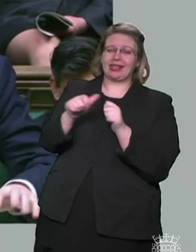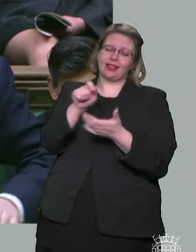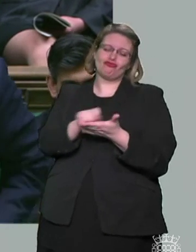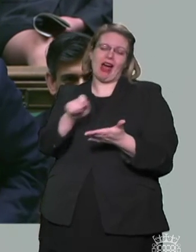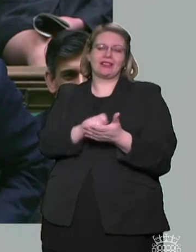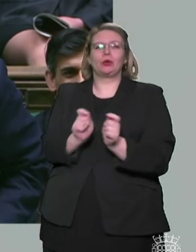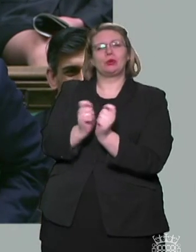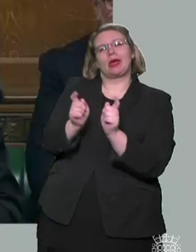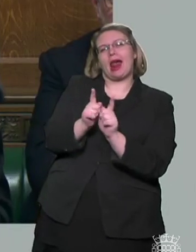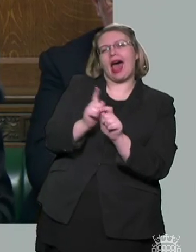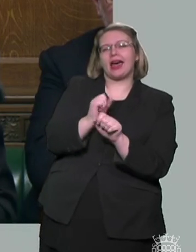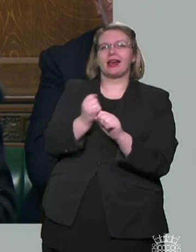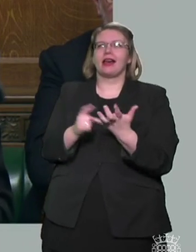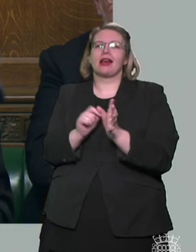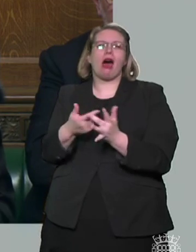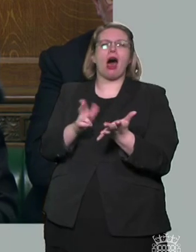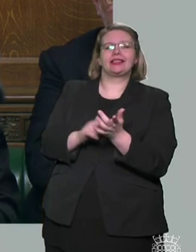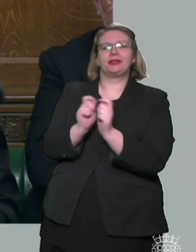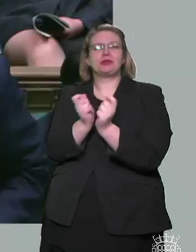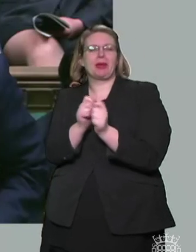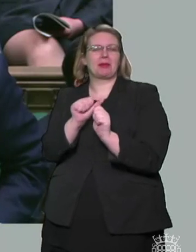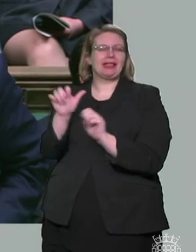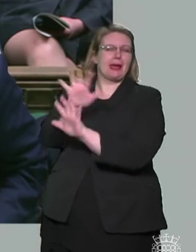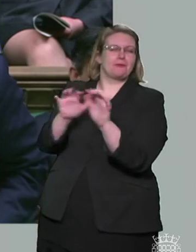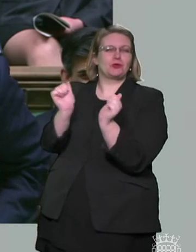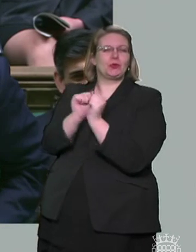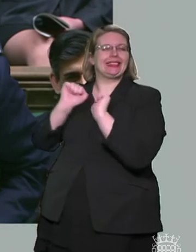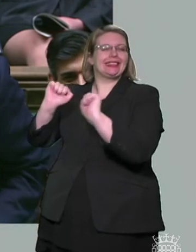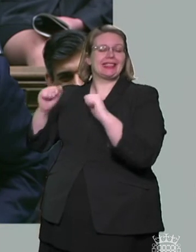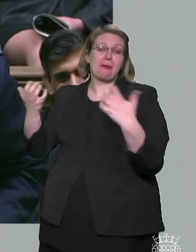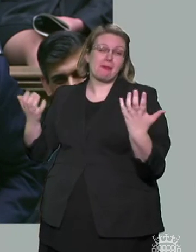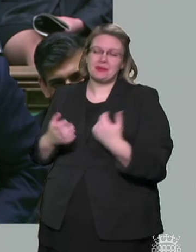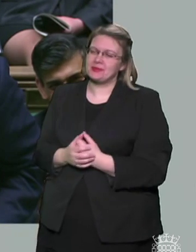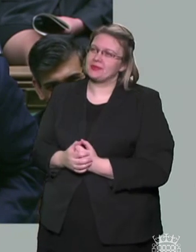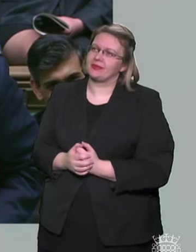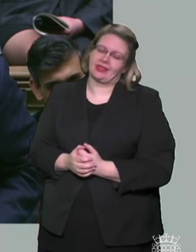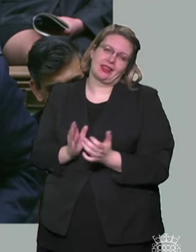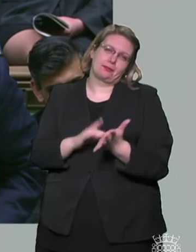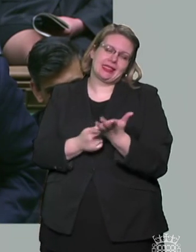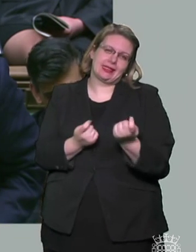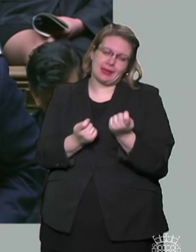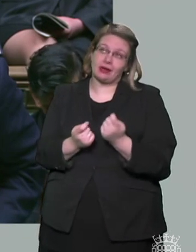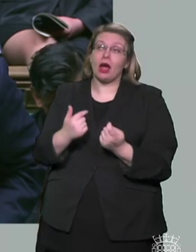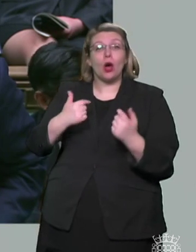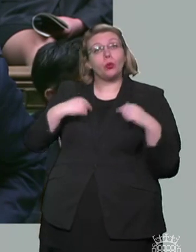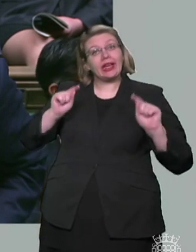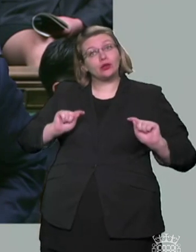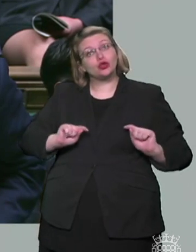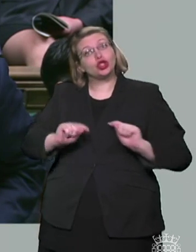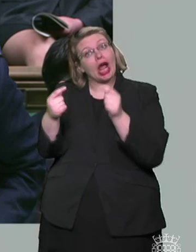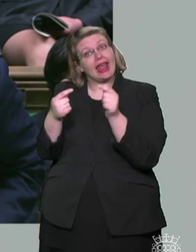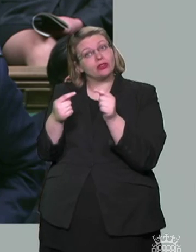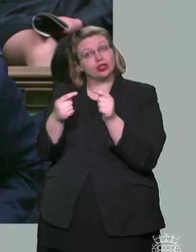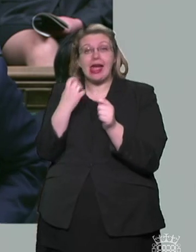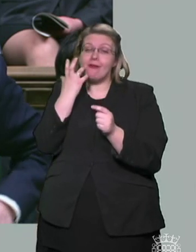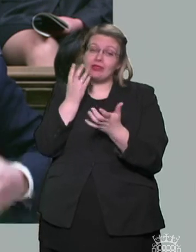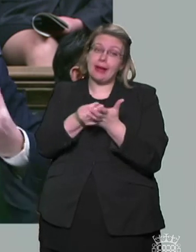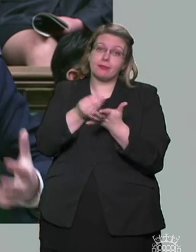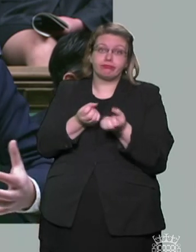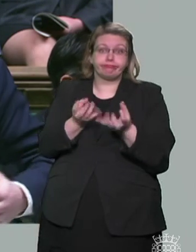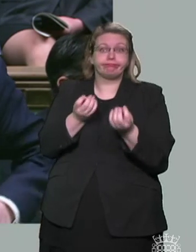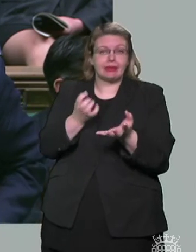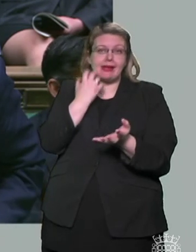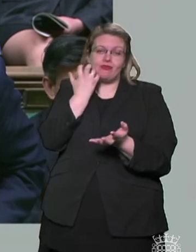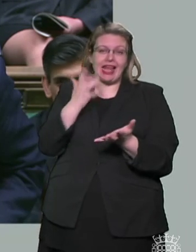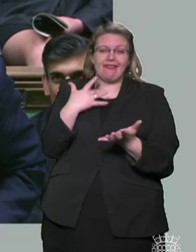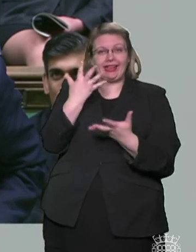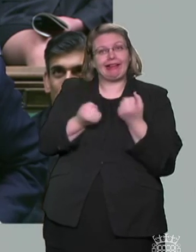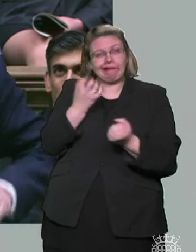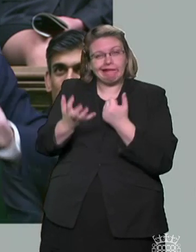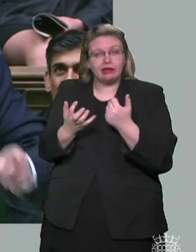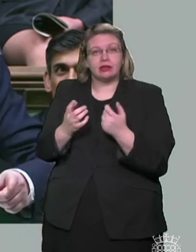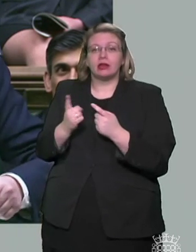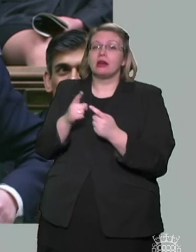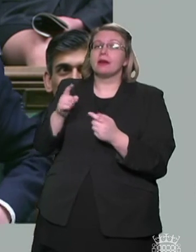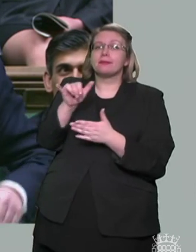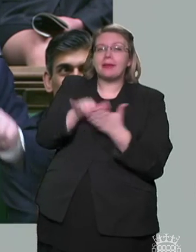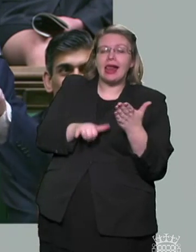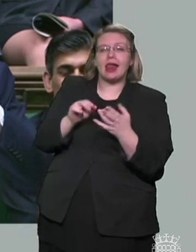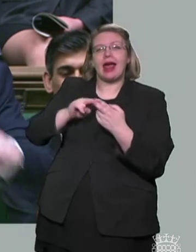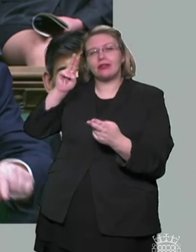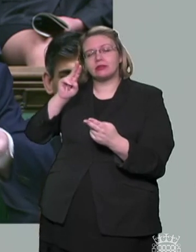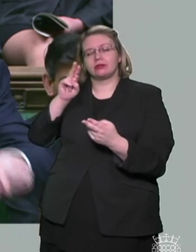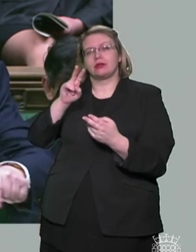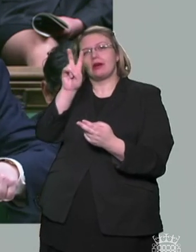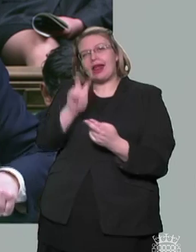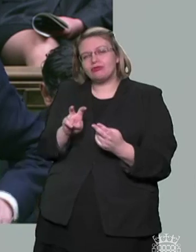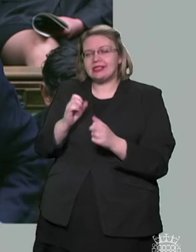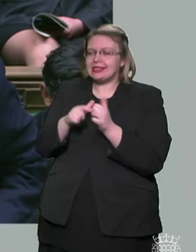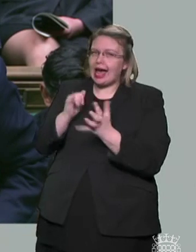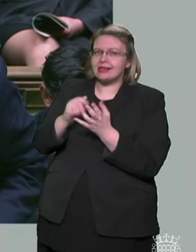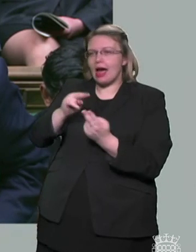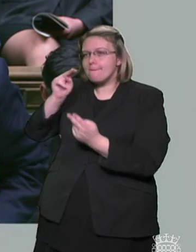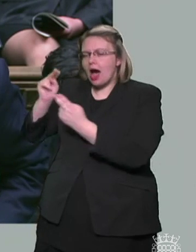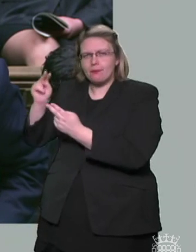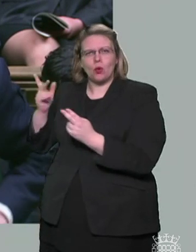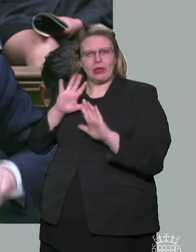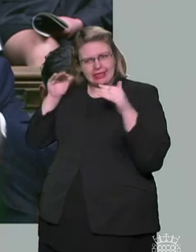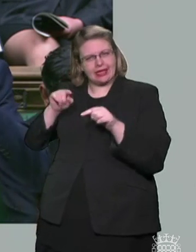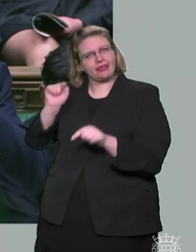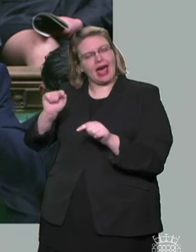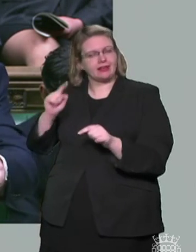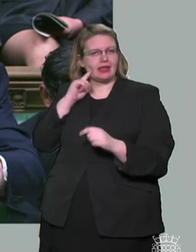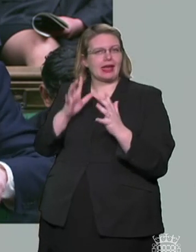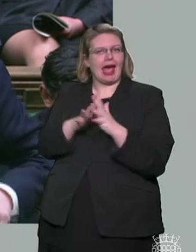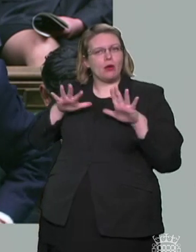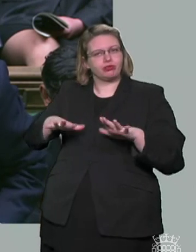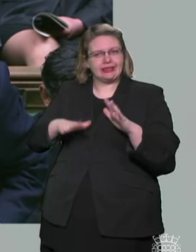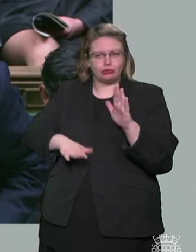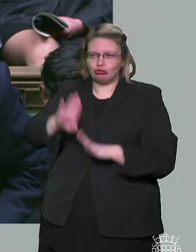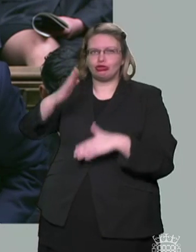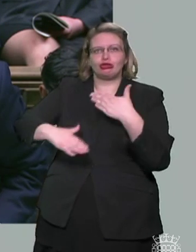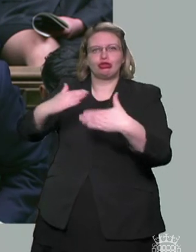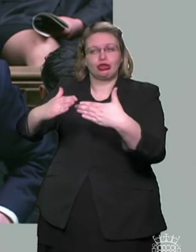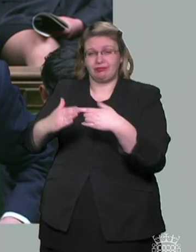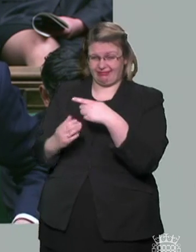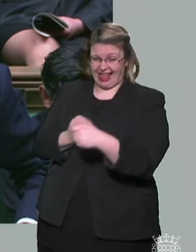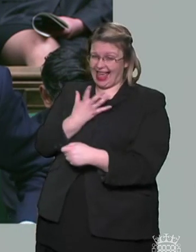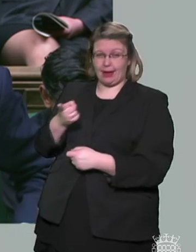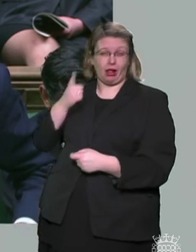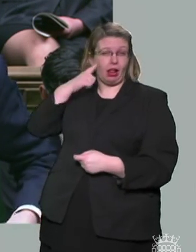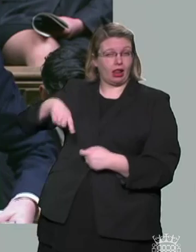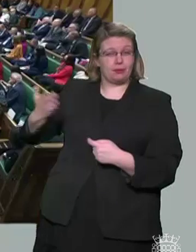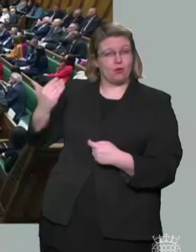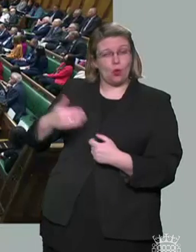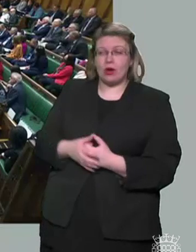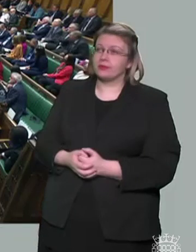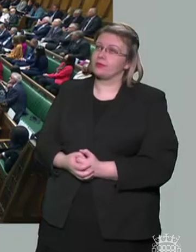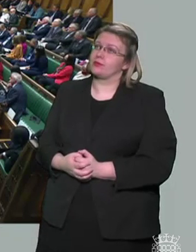What we are doing is tackling the cost of living by dealing with the spike in energy prices and making sure that we take the right long-term decisions to take this country forward—decisions that Labour completely shirked.